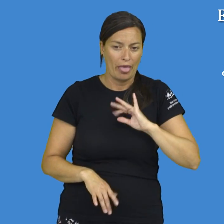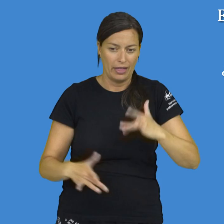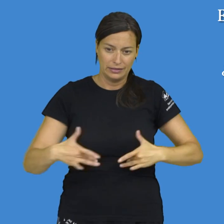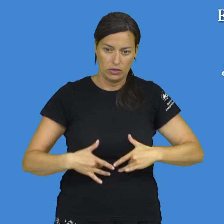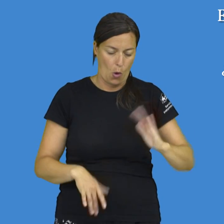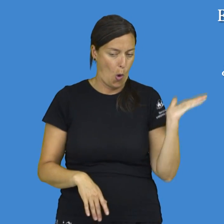síntoma